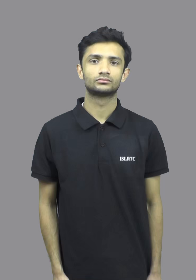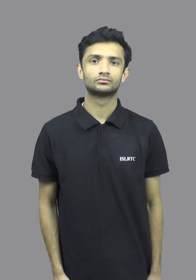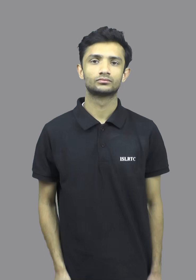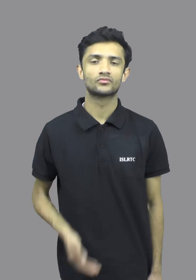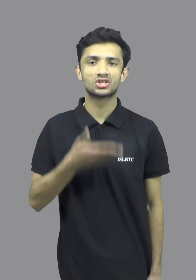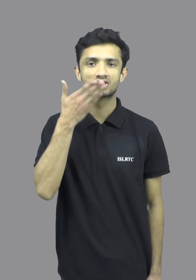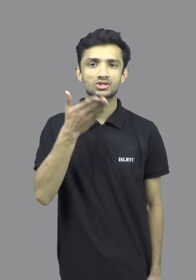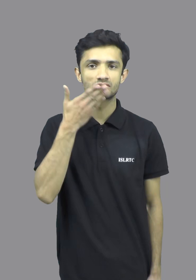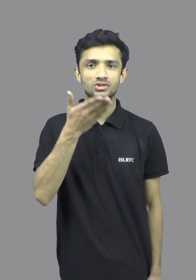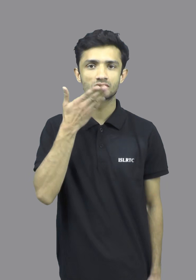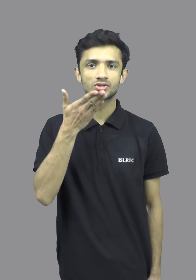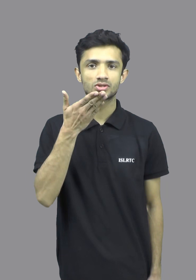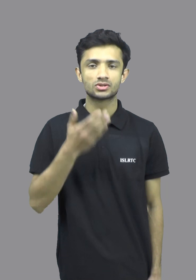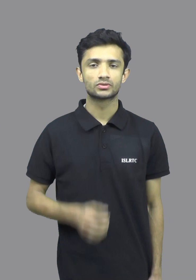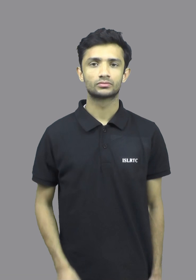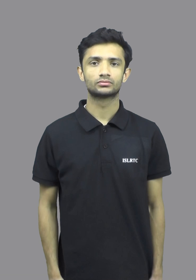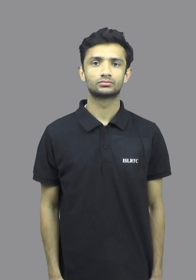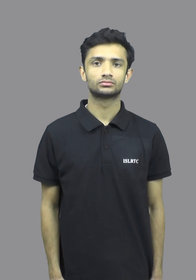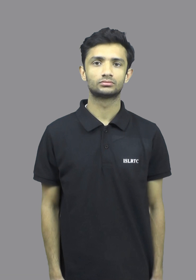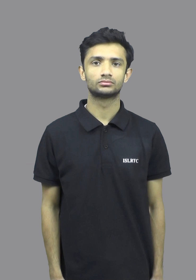Czech Republic